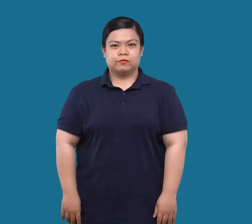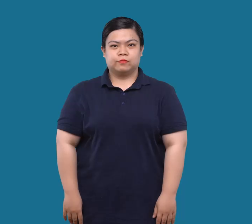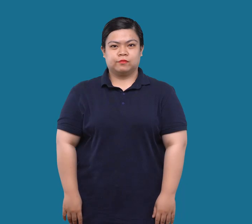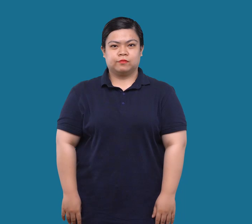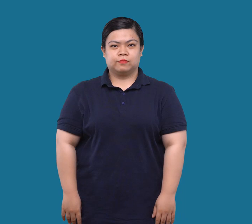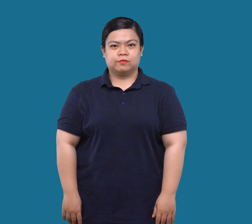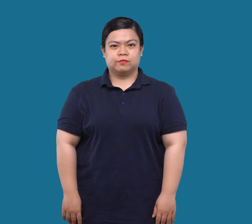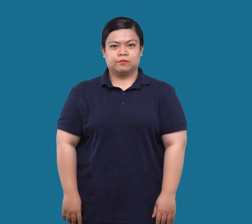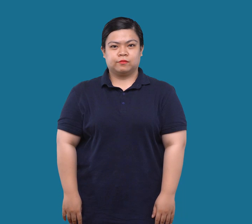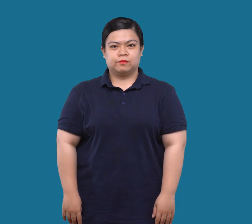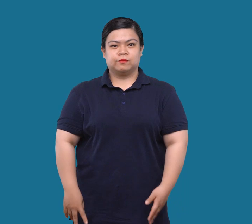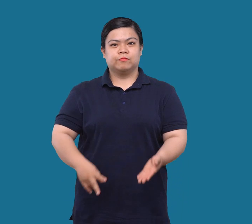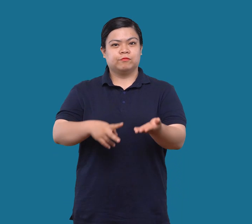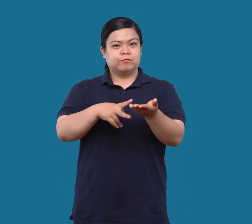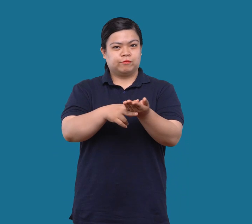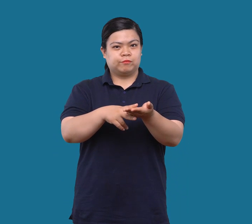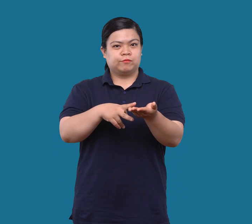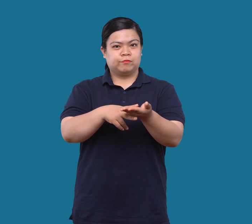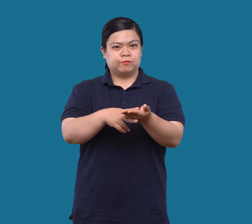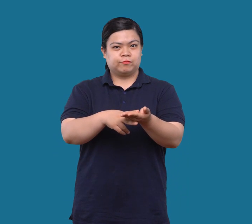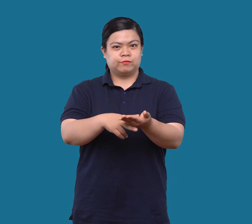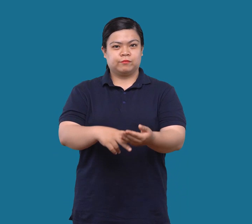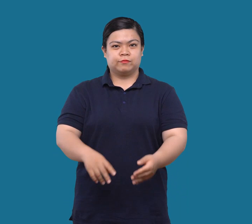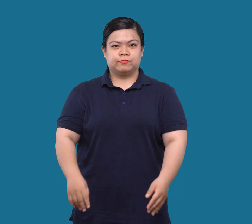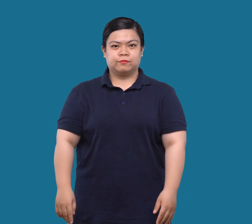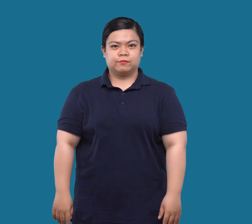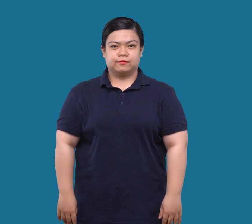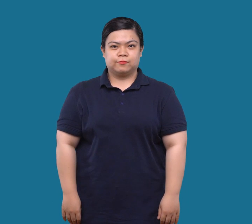thương (số)